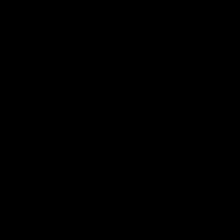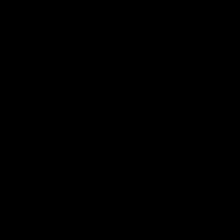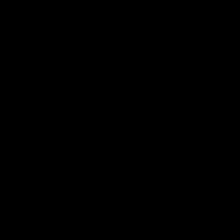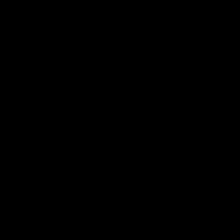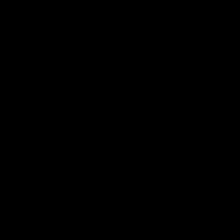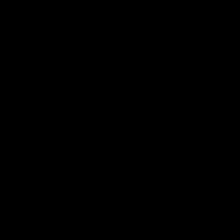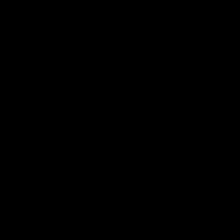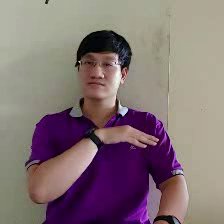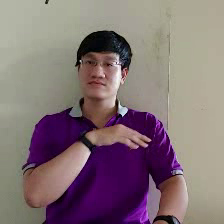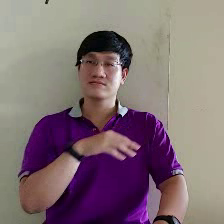Nói xấu